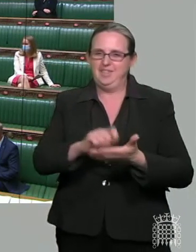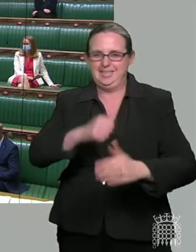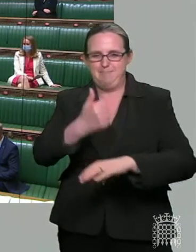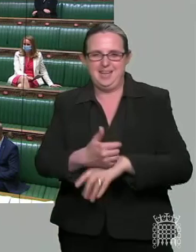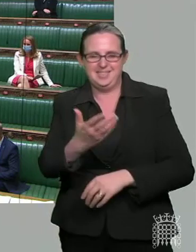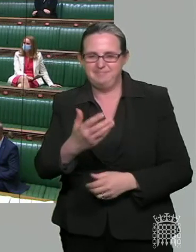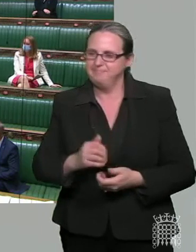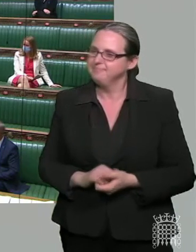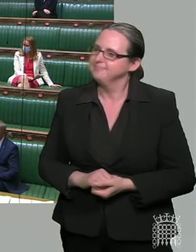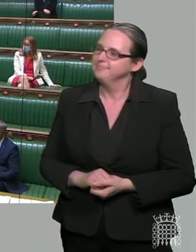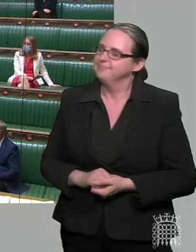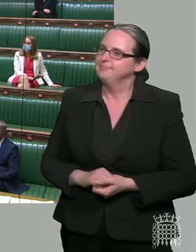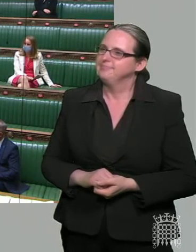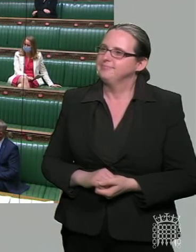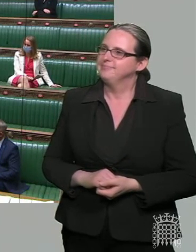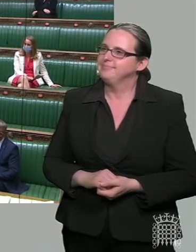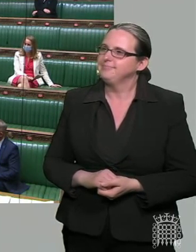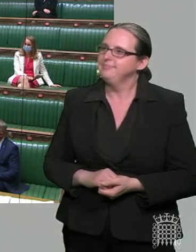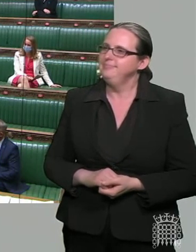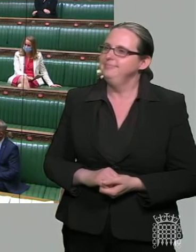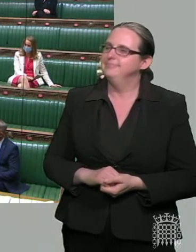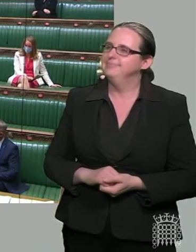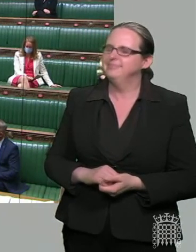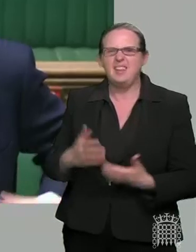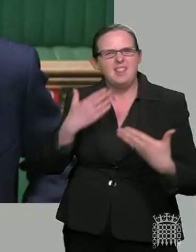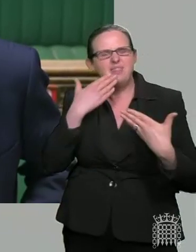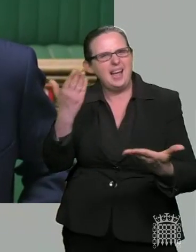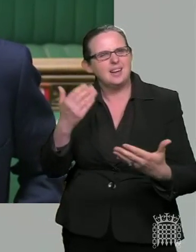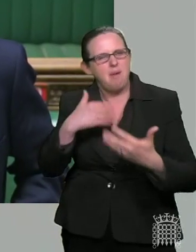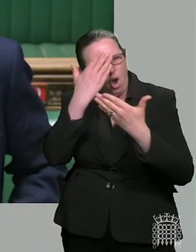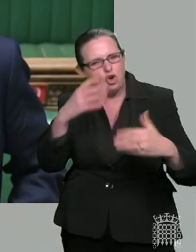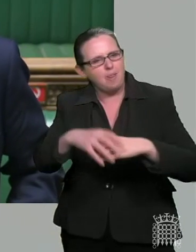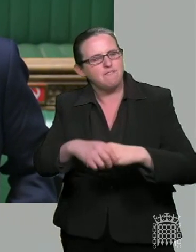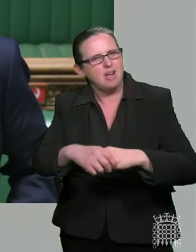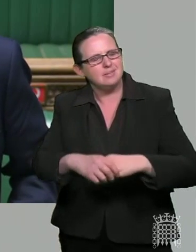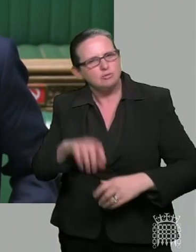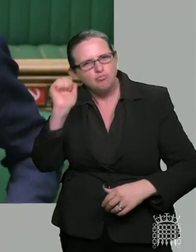I thank my honourable Friend very much, and she is totally right.